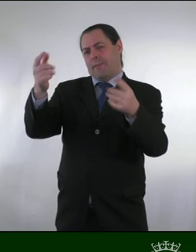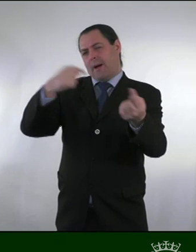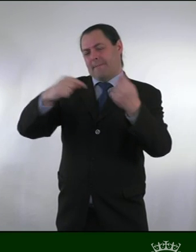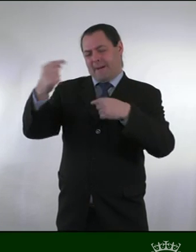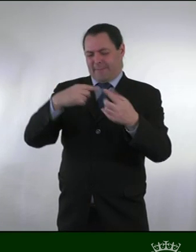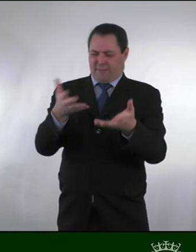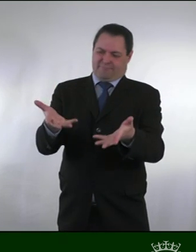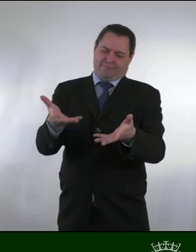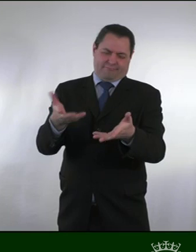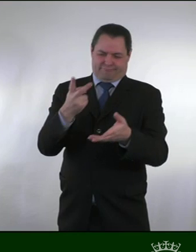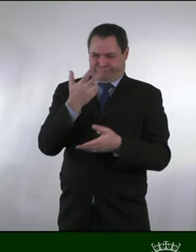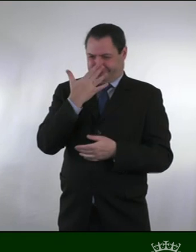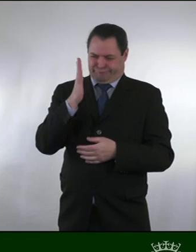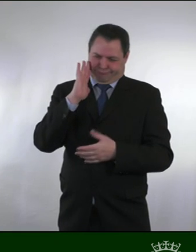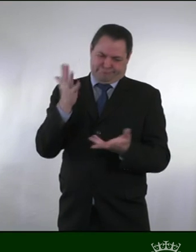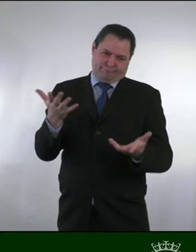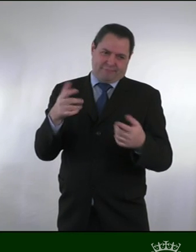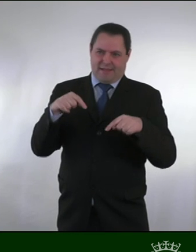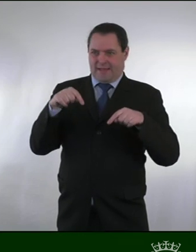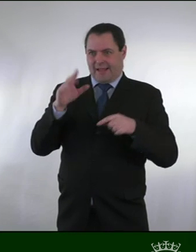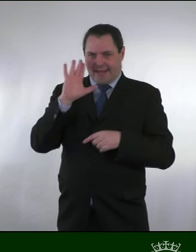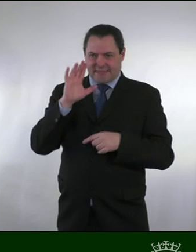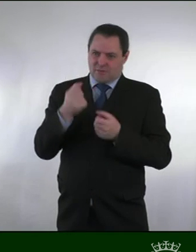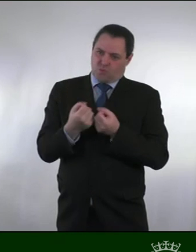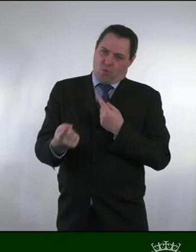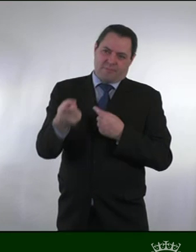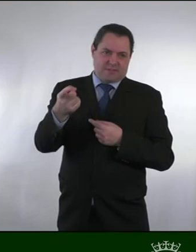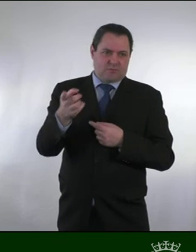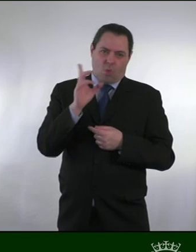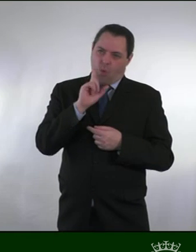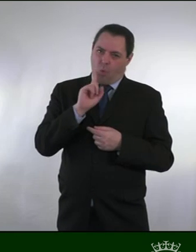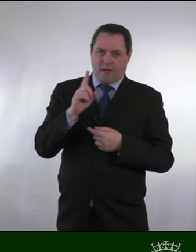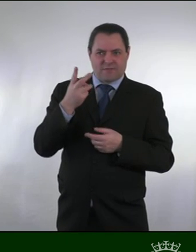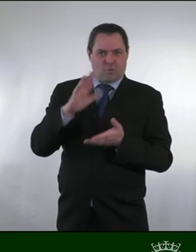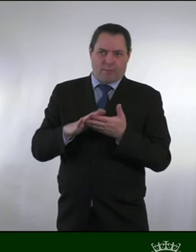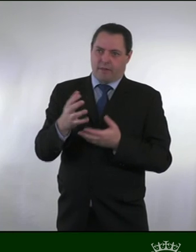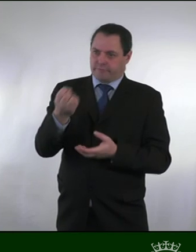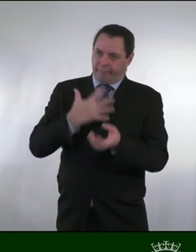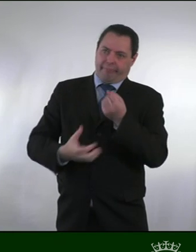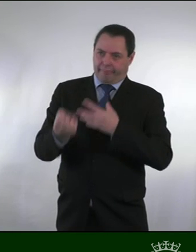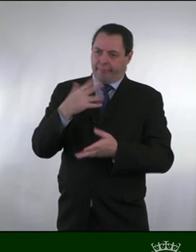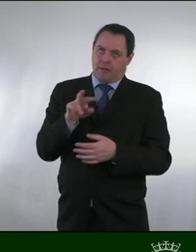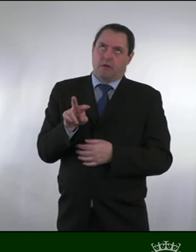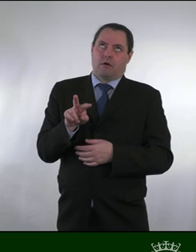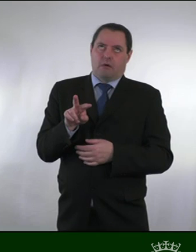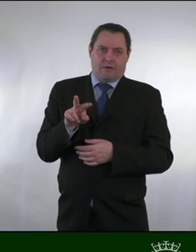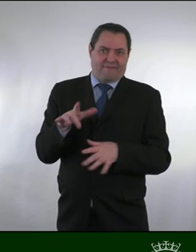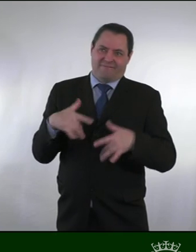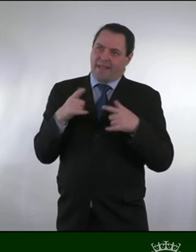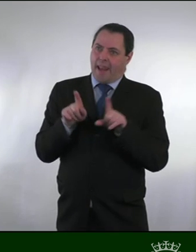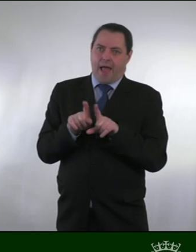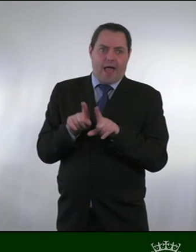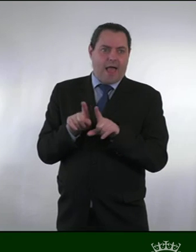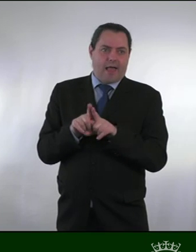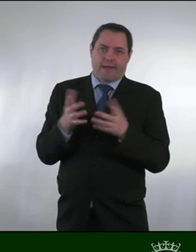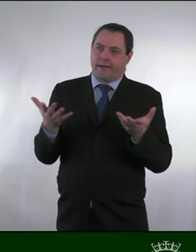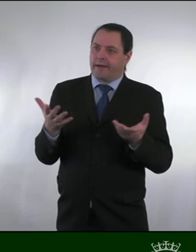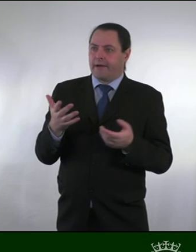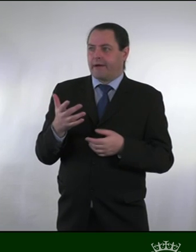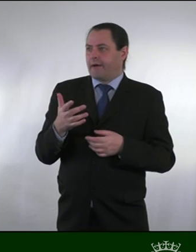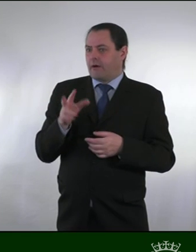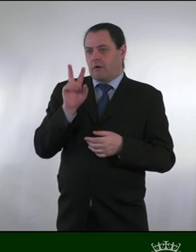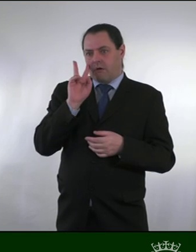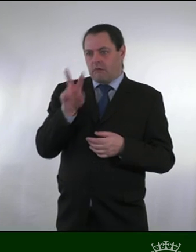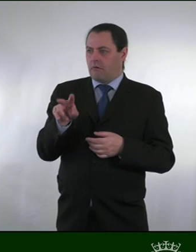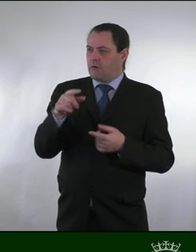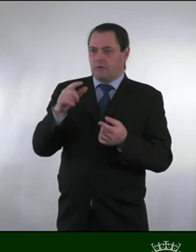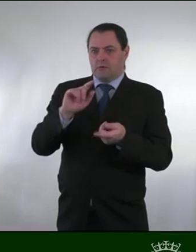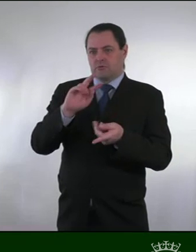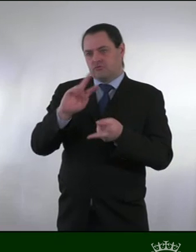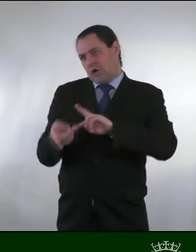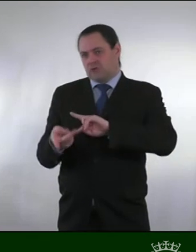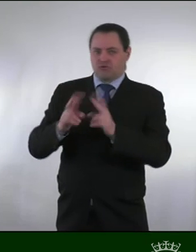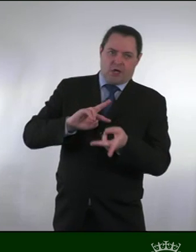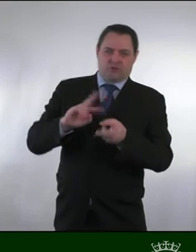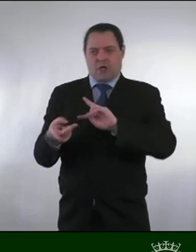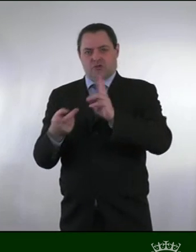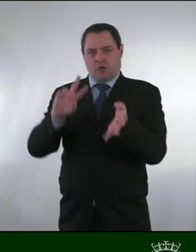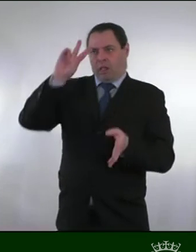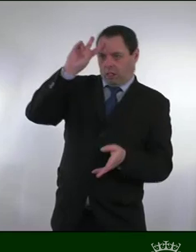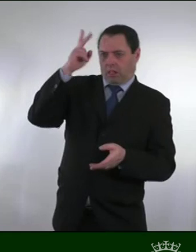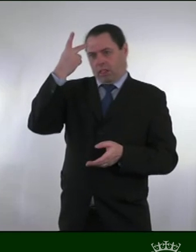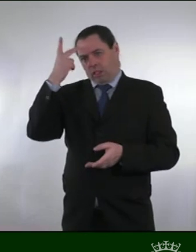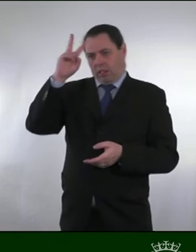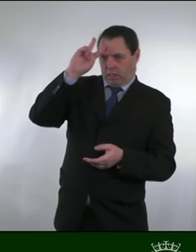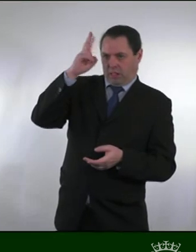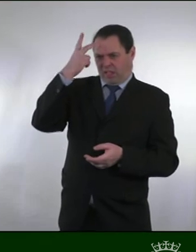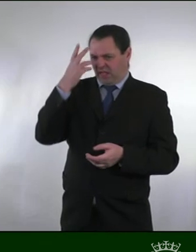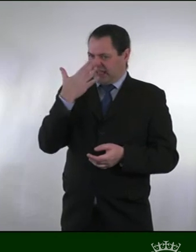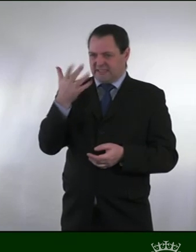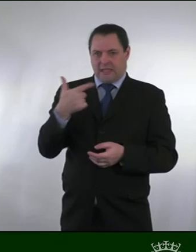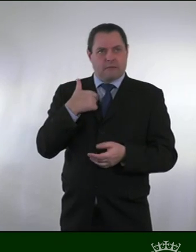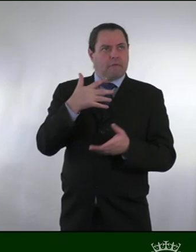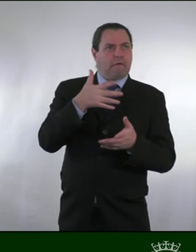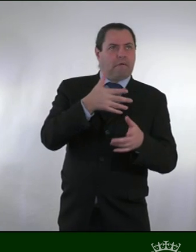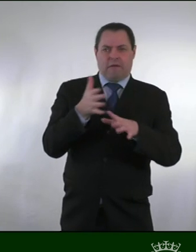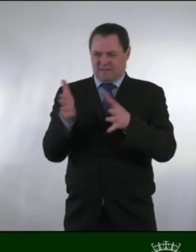I must say that the whole experience of listening to him over the past few months has been like watching a weather vane spin round and round, depending on where the breezes are blowing.